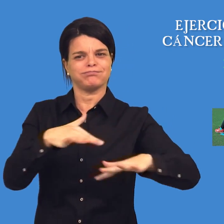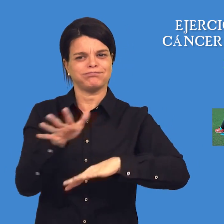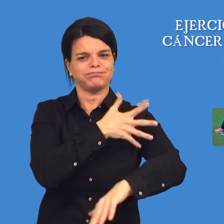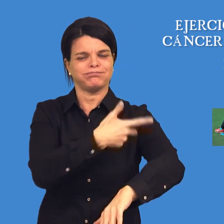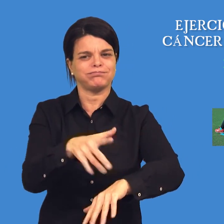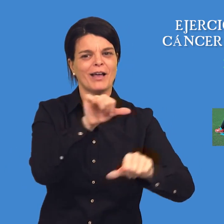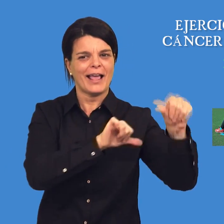sangre